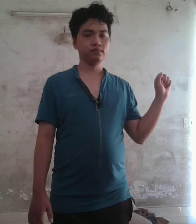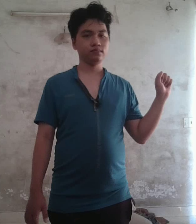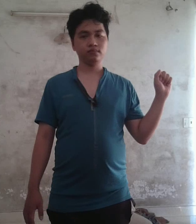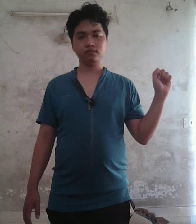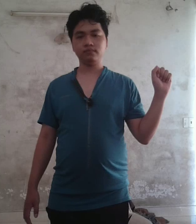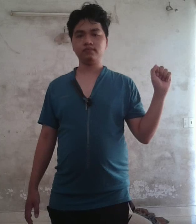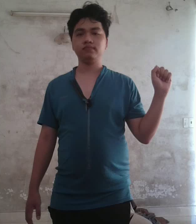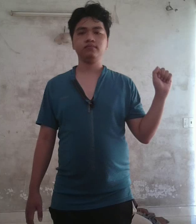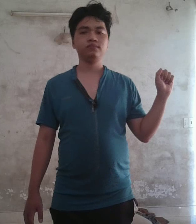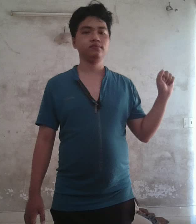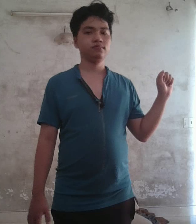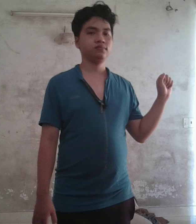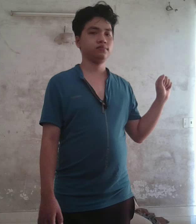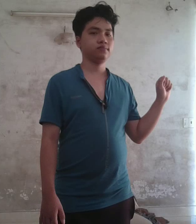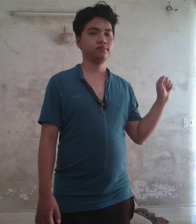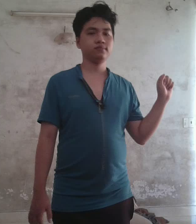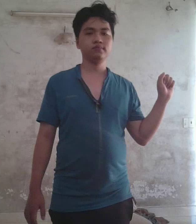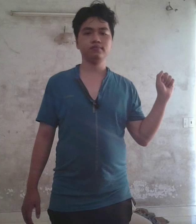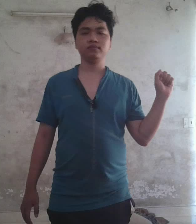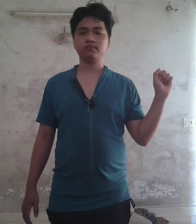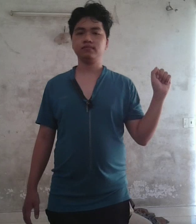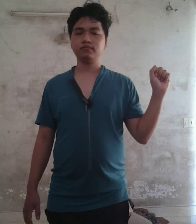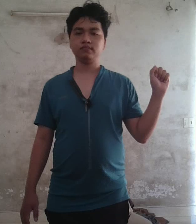a